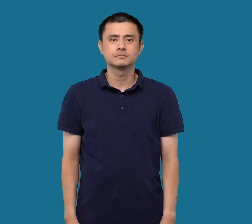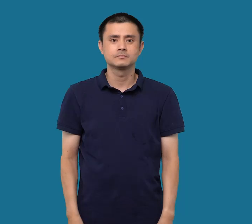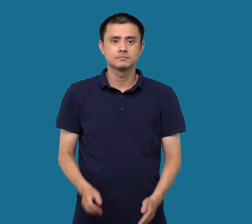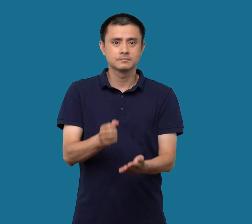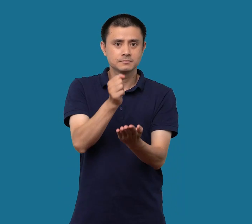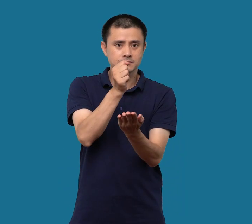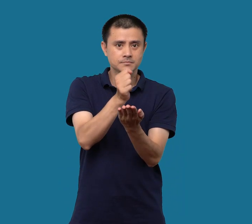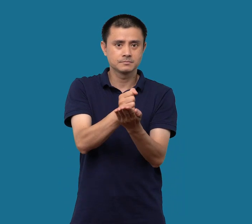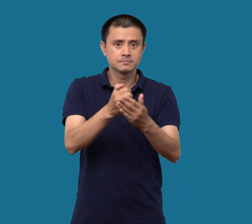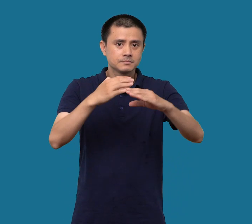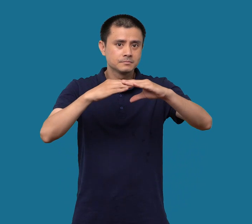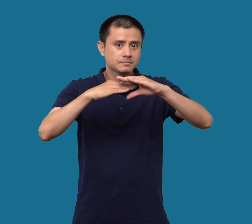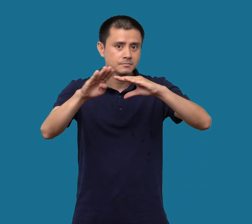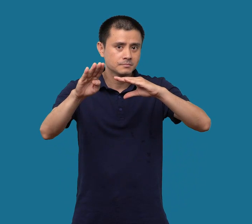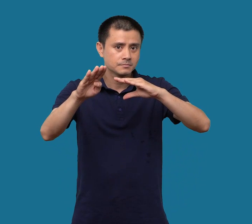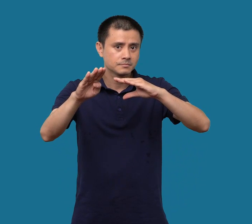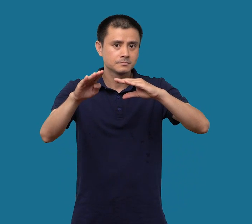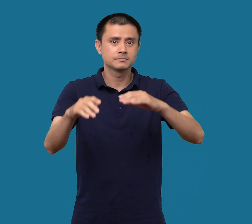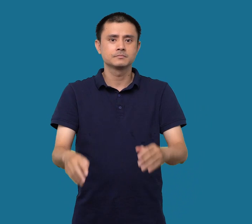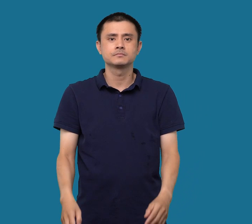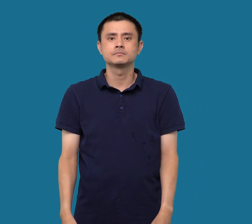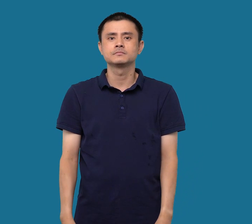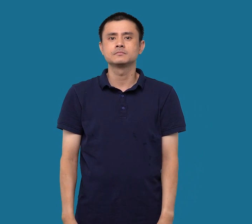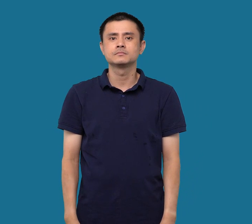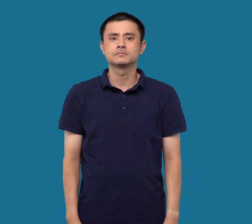gửi thư